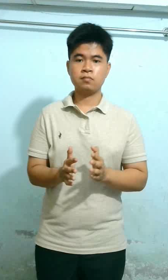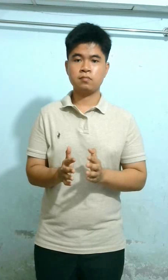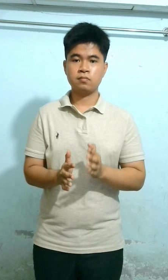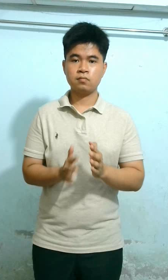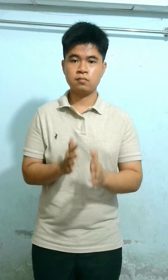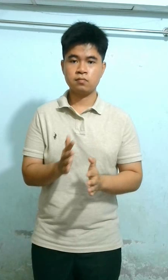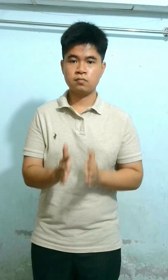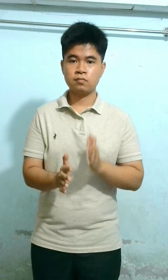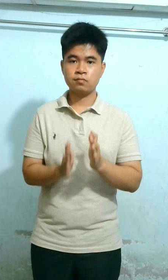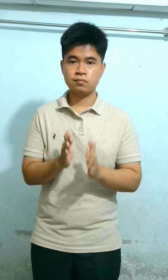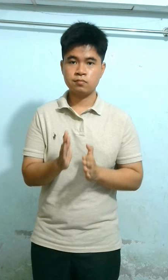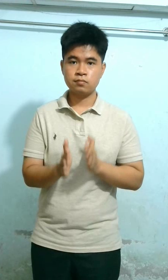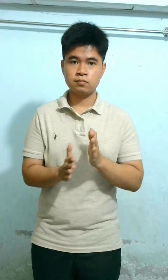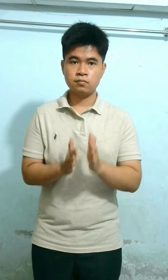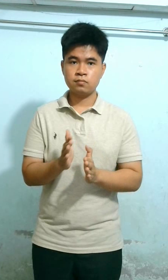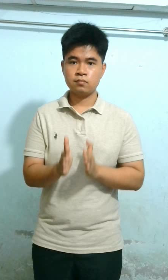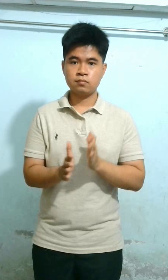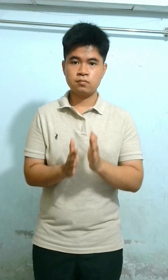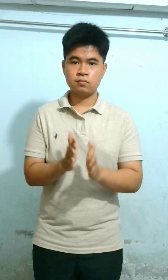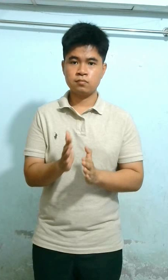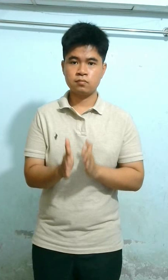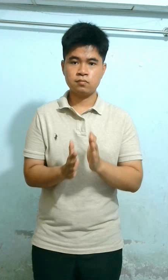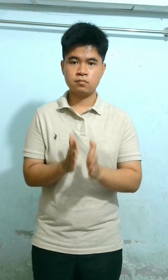ngon ngu ki hieu